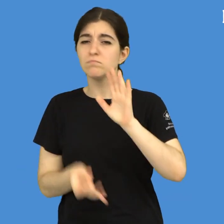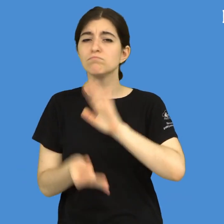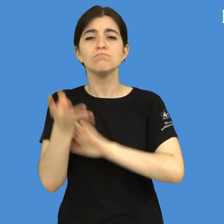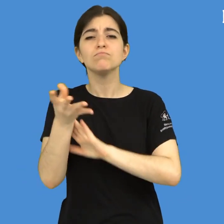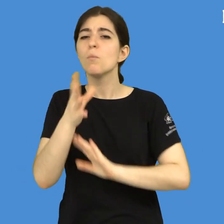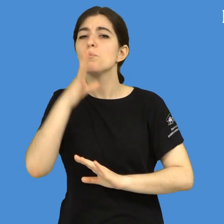crear